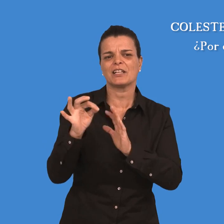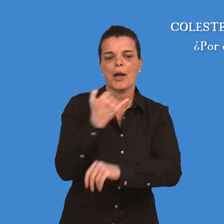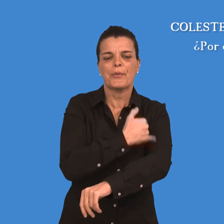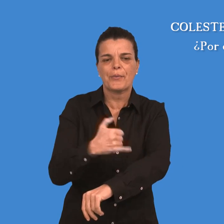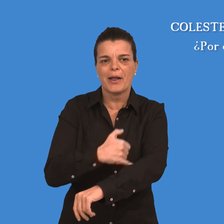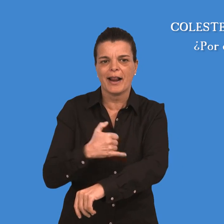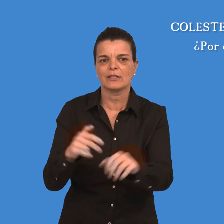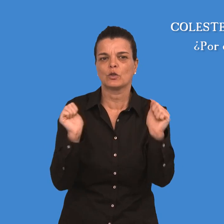vena